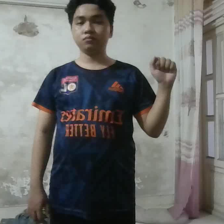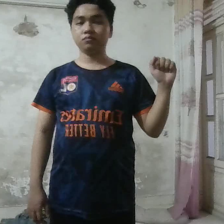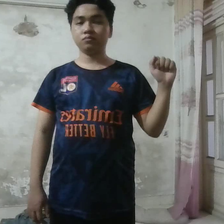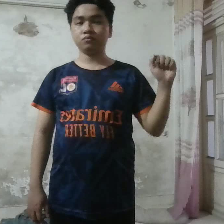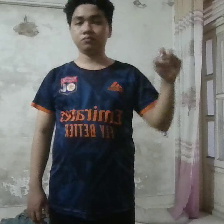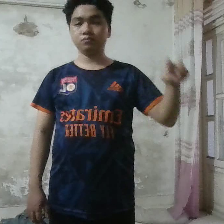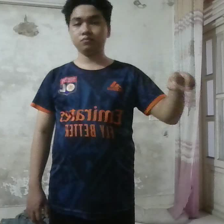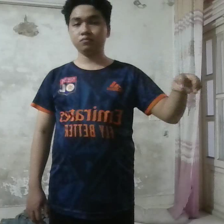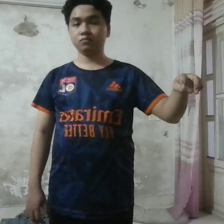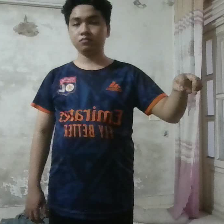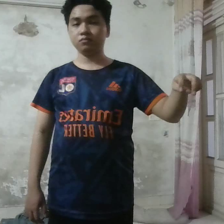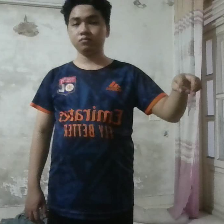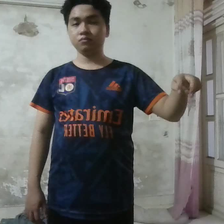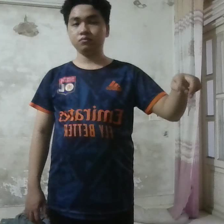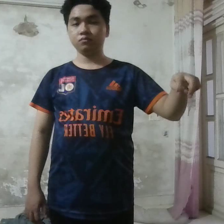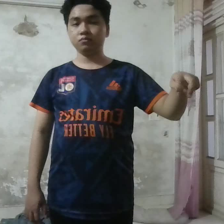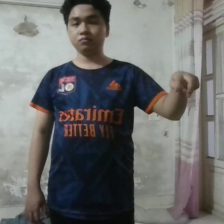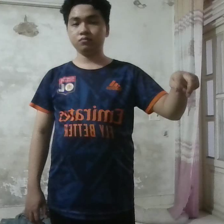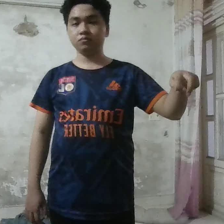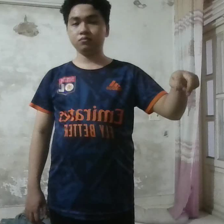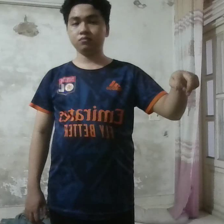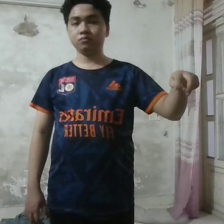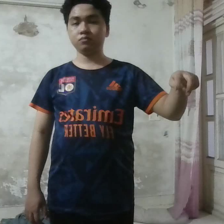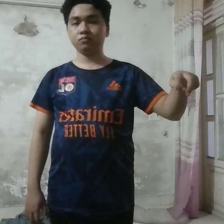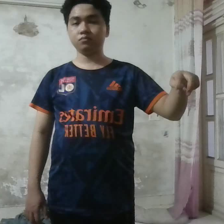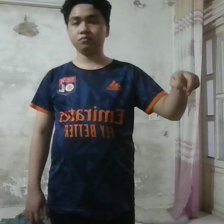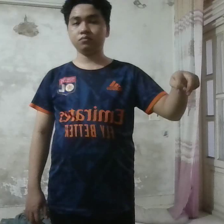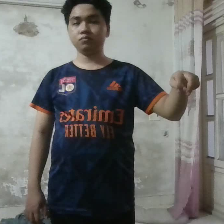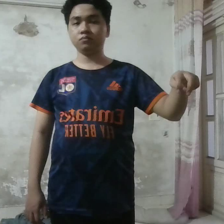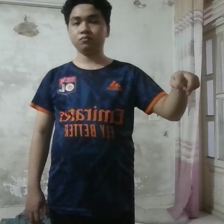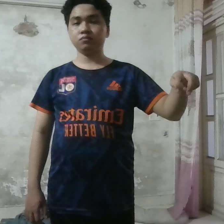â